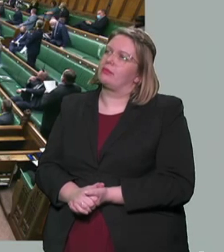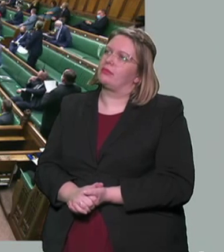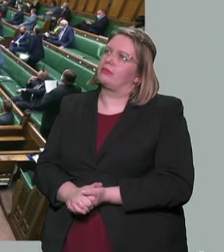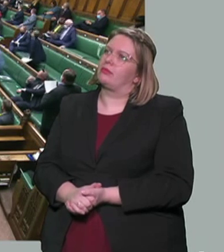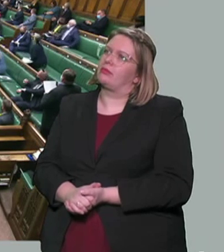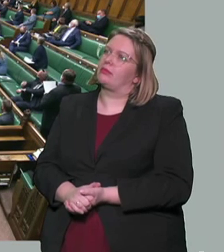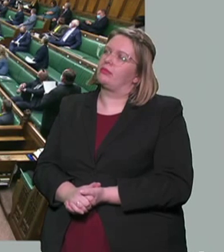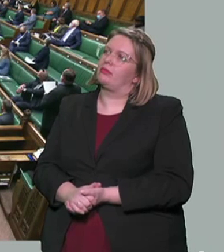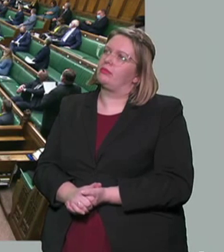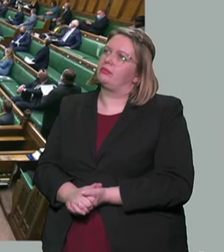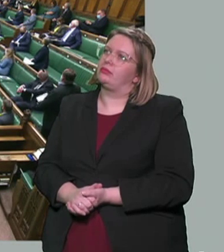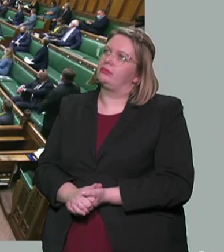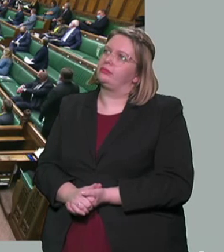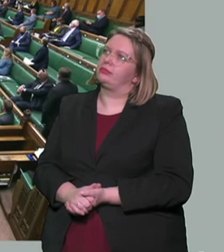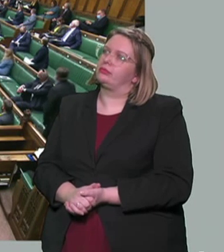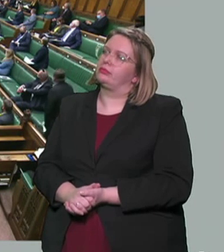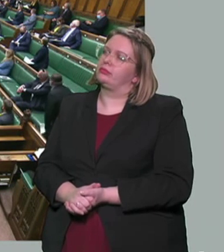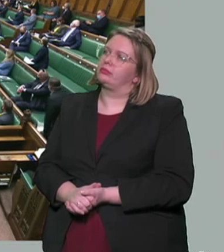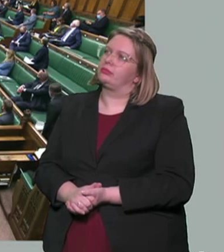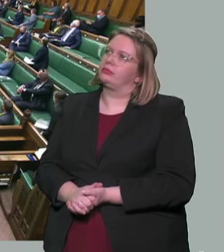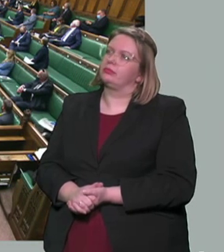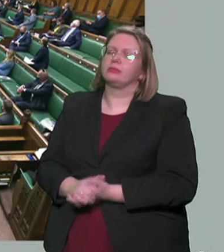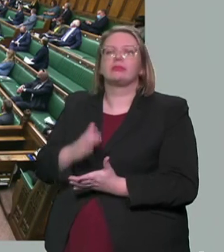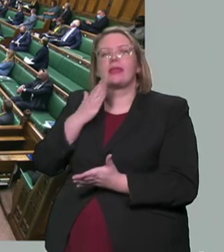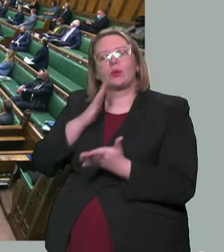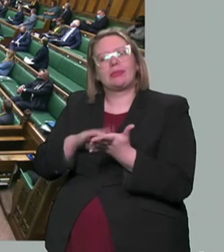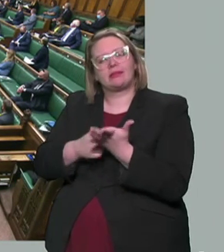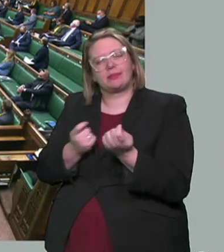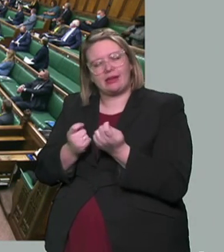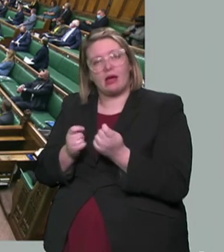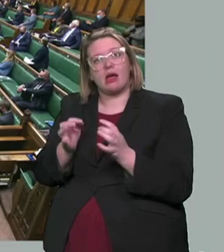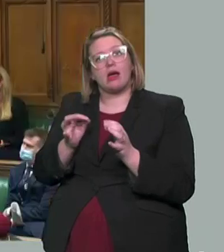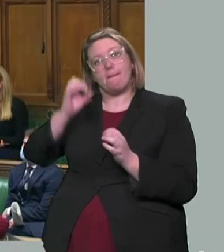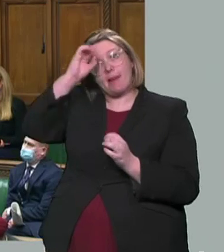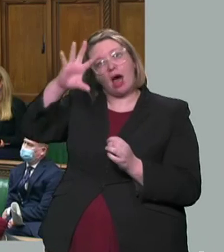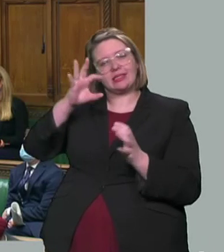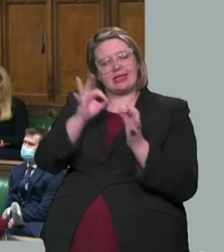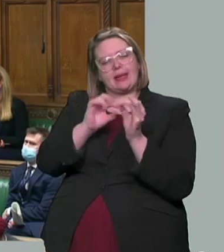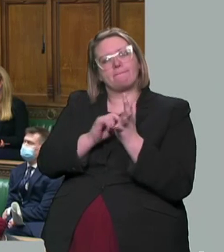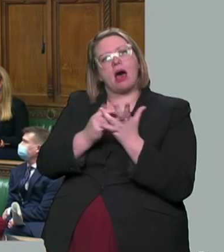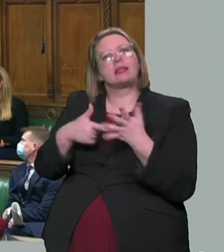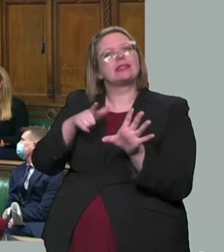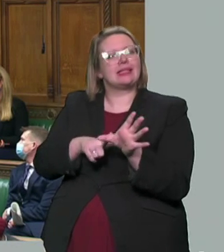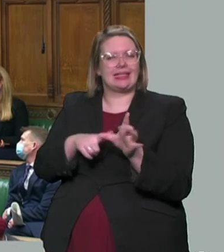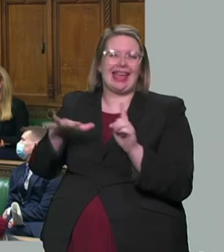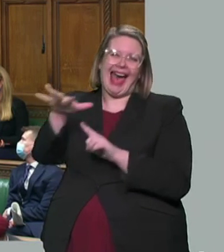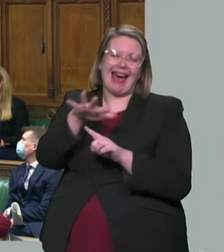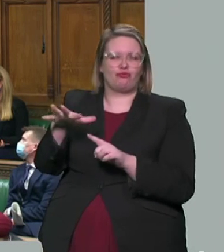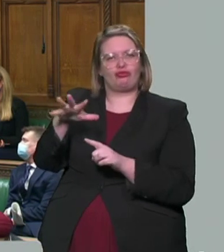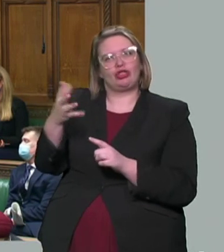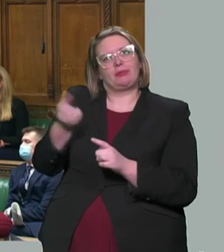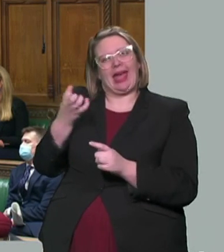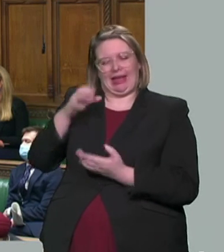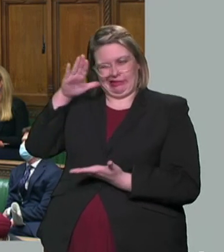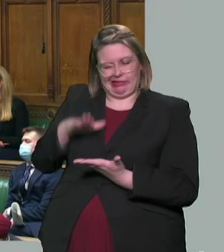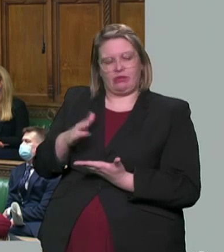Average pay in Barnsley is in the lowest 30% in the country, and those on lower incomes are more likely to rely on statutory sick pay.